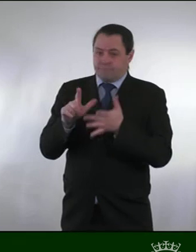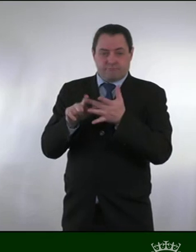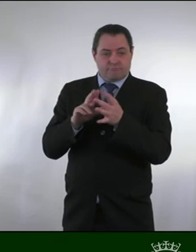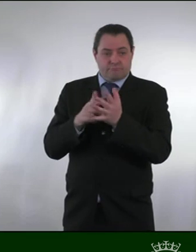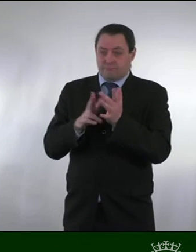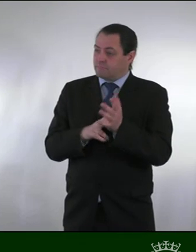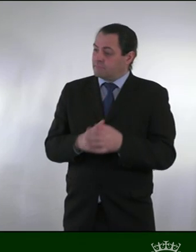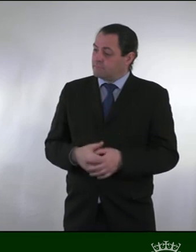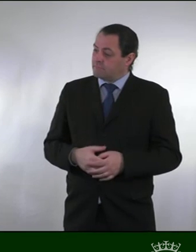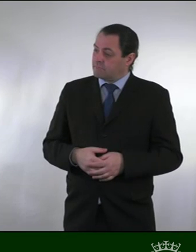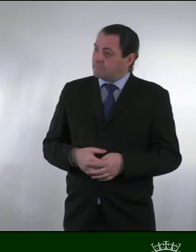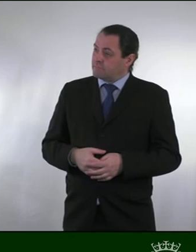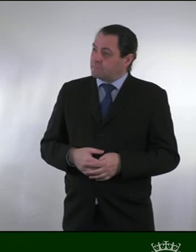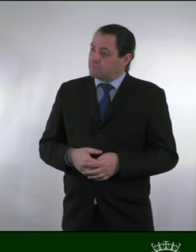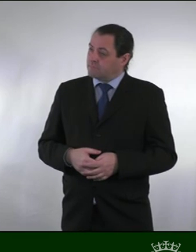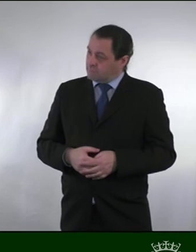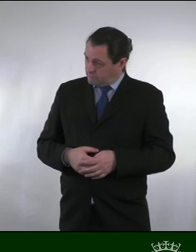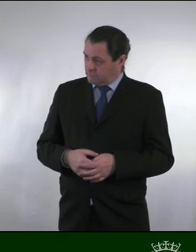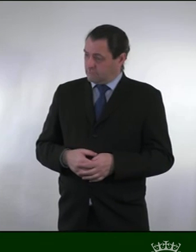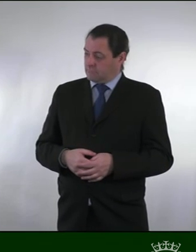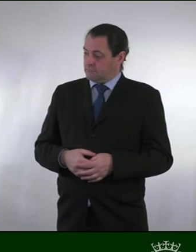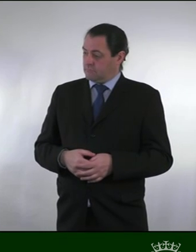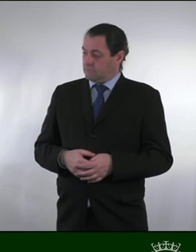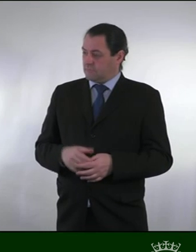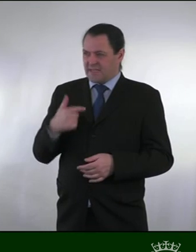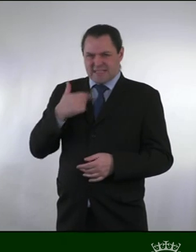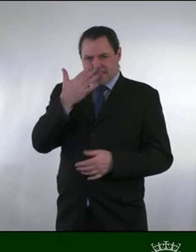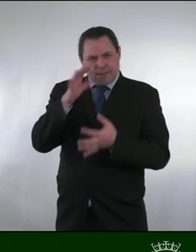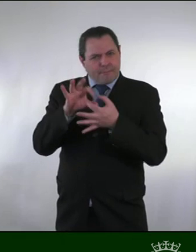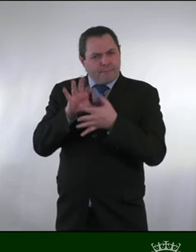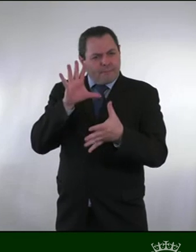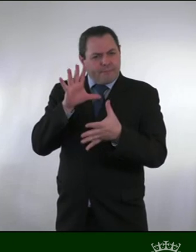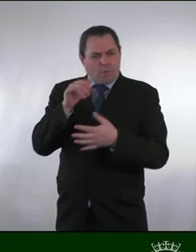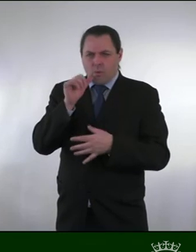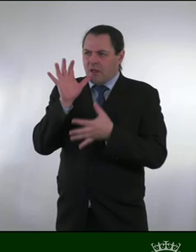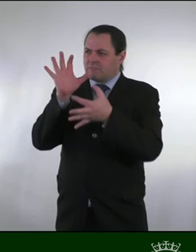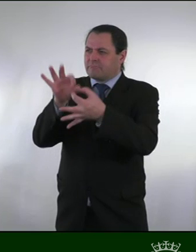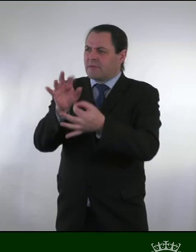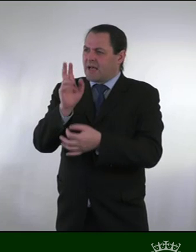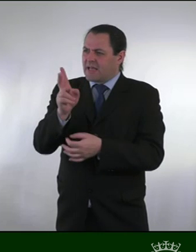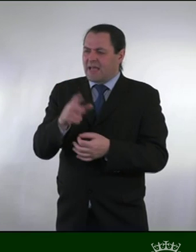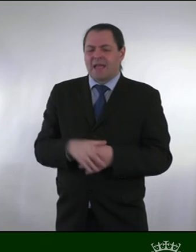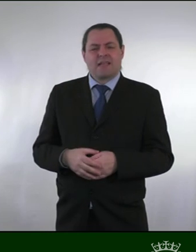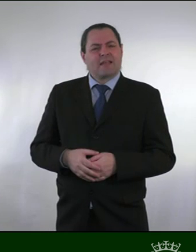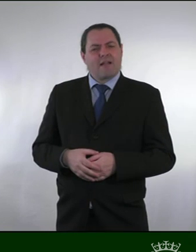I call Ian Blackford. I think we have somehow lost Ian Blackford; we will come back to him.